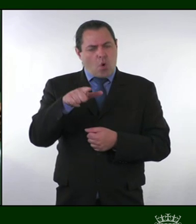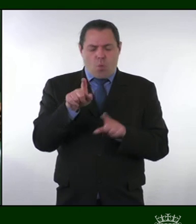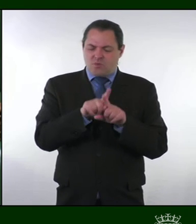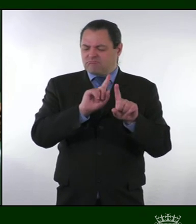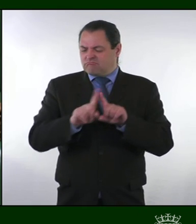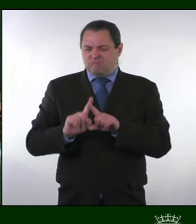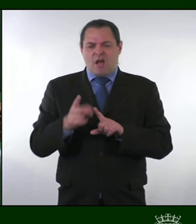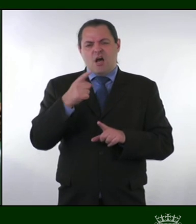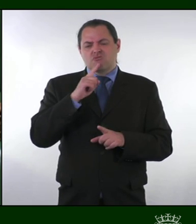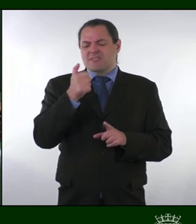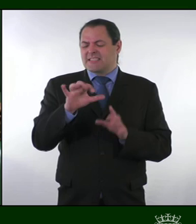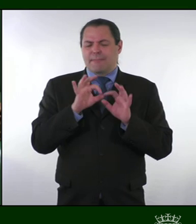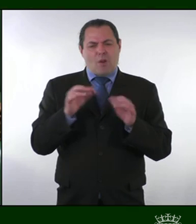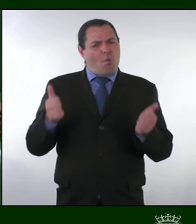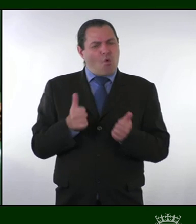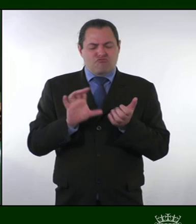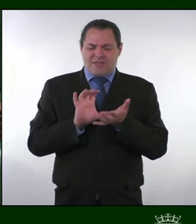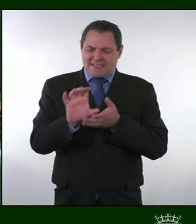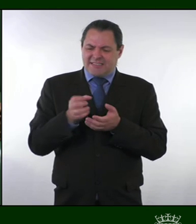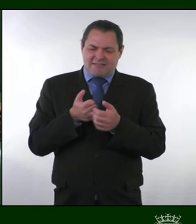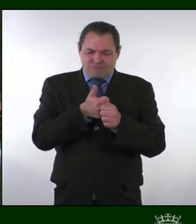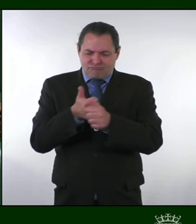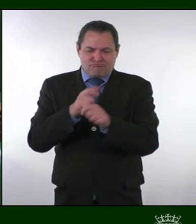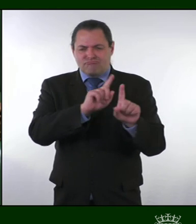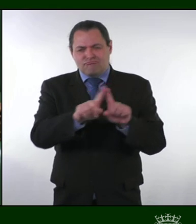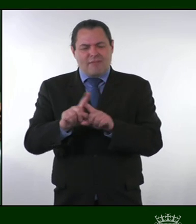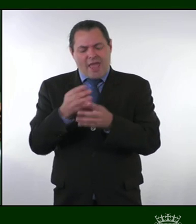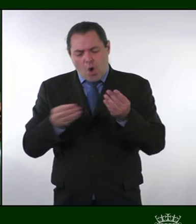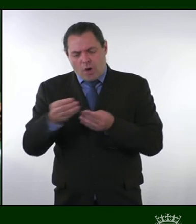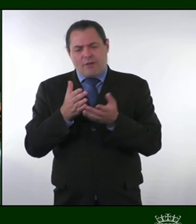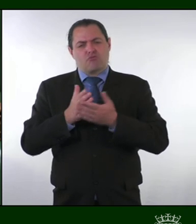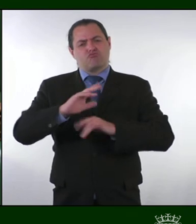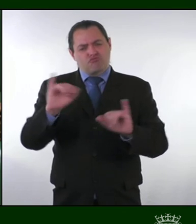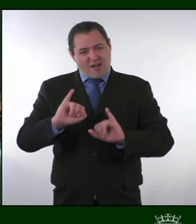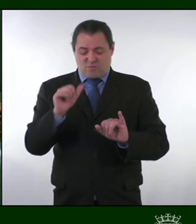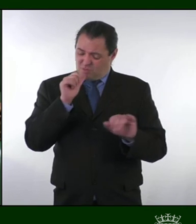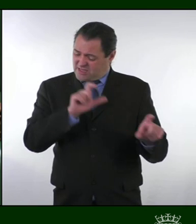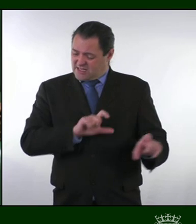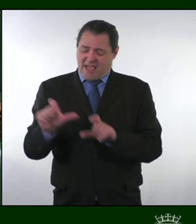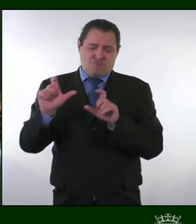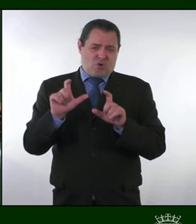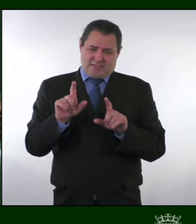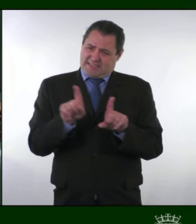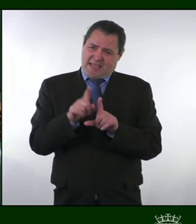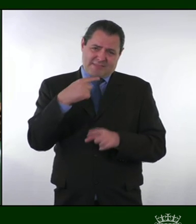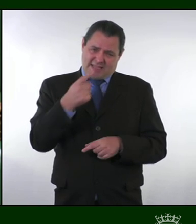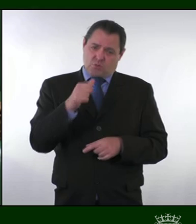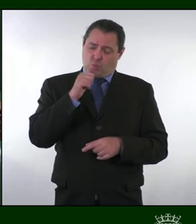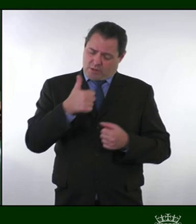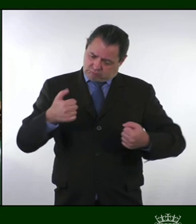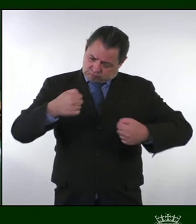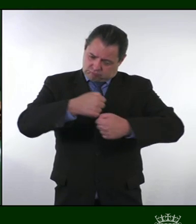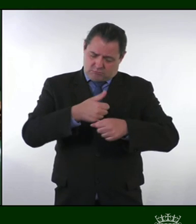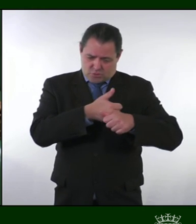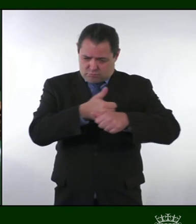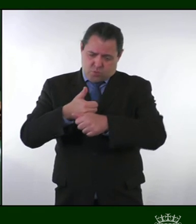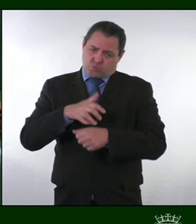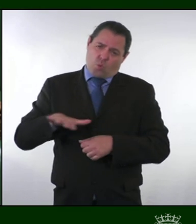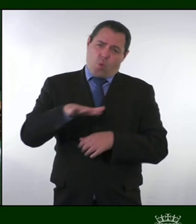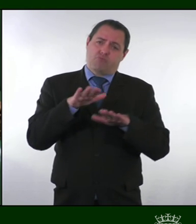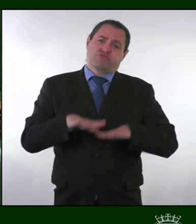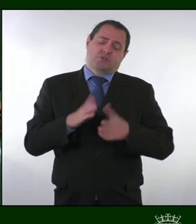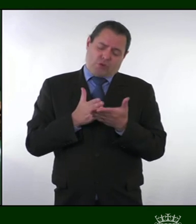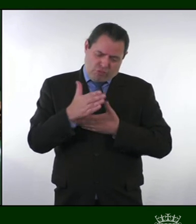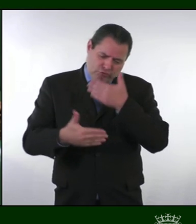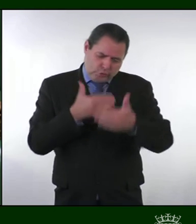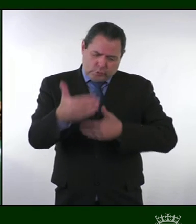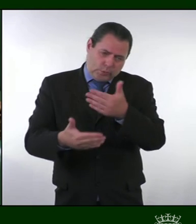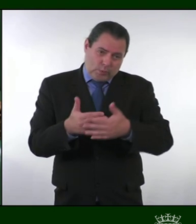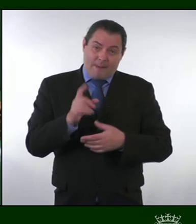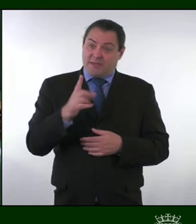Already £160 billion has been spent to support the economy throughout the crisis, and we will continue, as I said, to put our arms round the entire people to keep them going throughout this crisis.